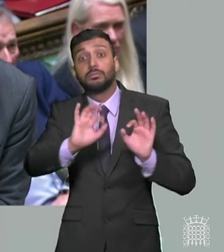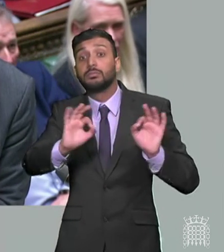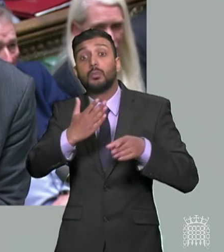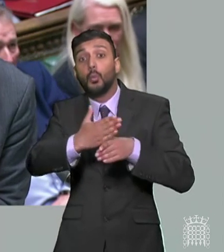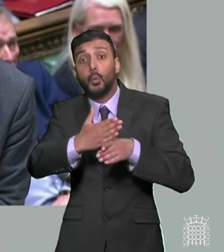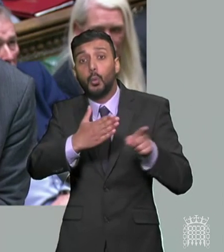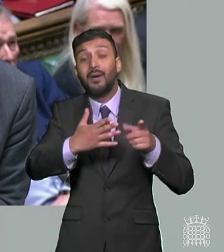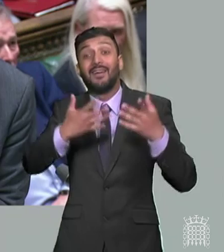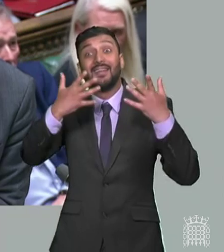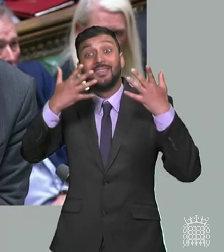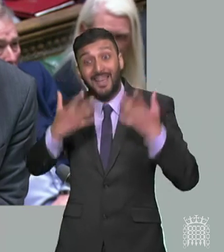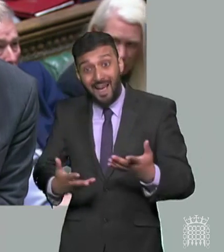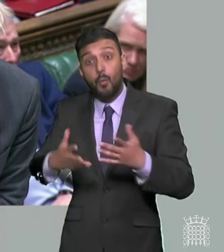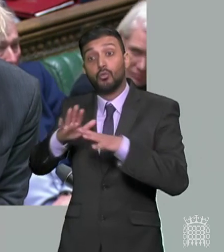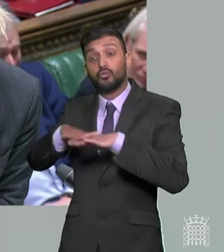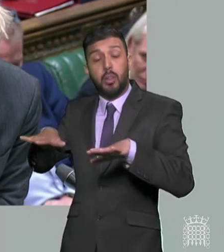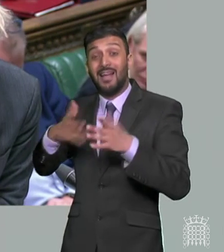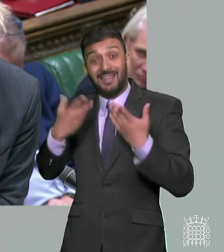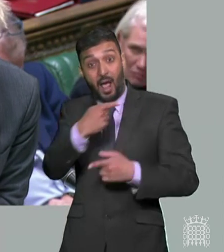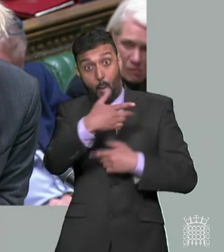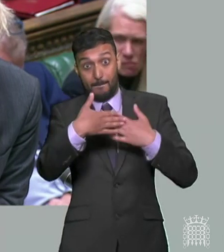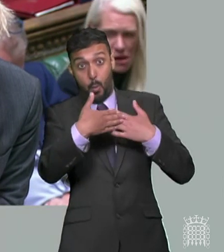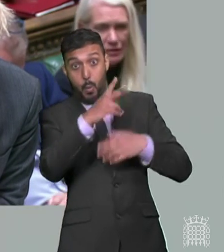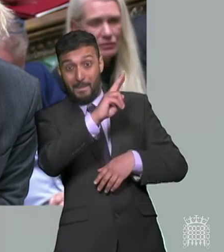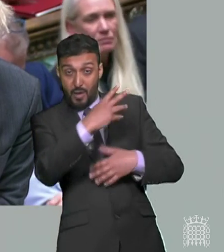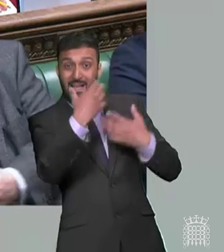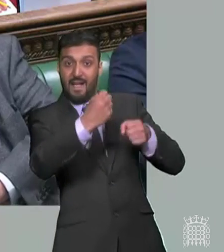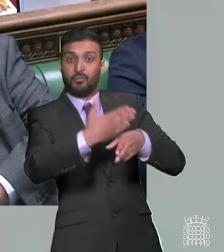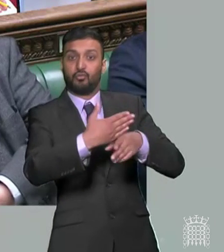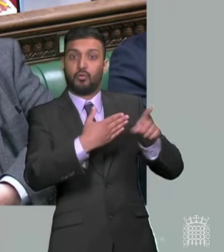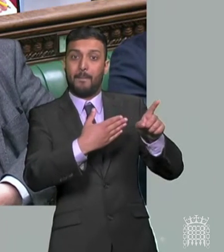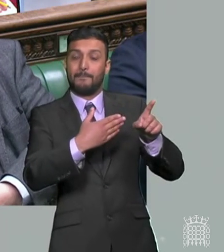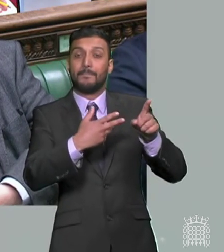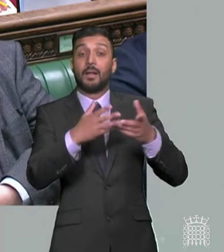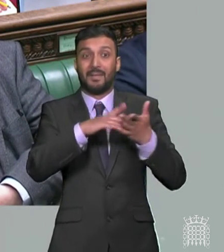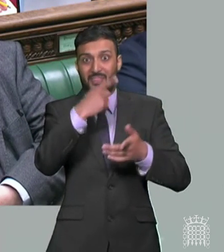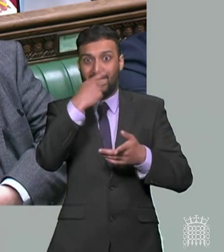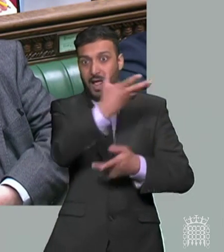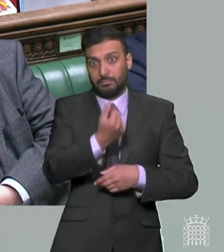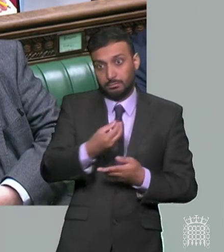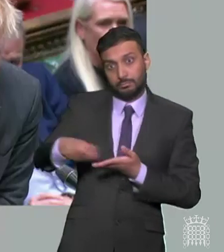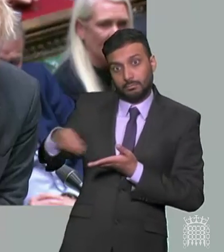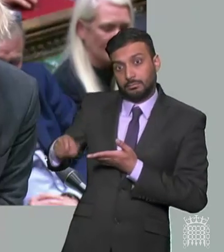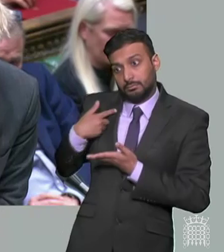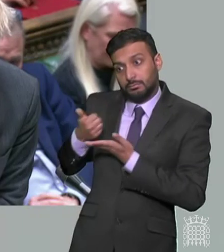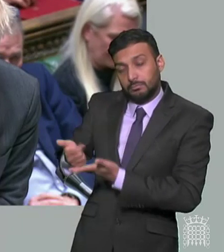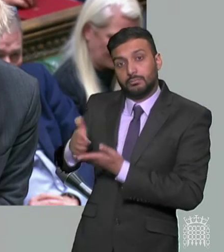That is because we believe in championing work, championing employment and helping people into high-wage, high-skill jobs.